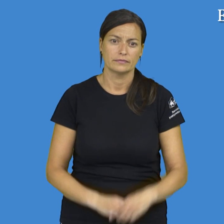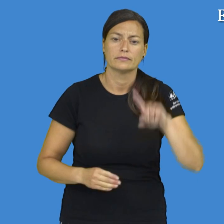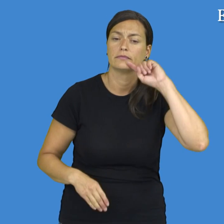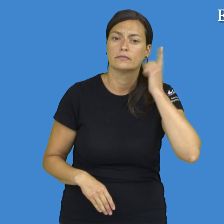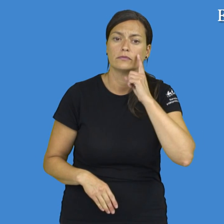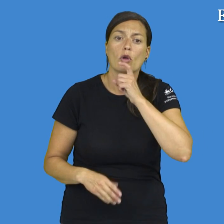descubrir